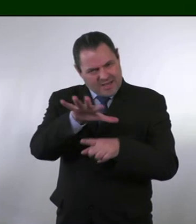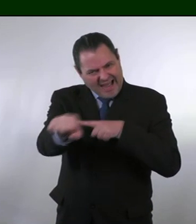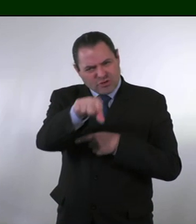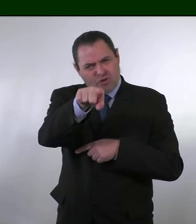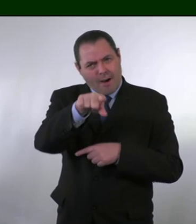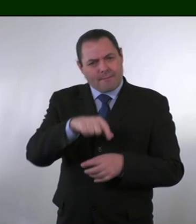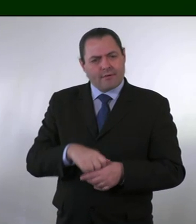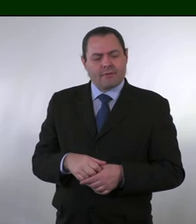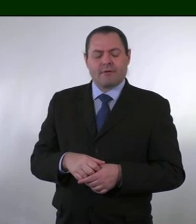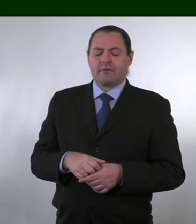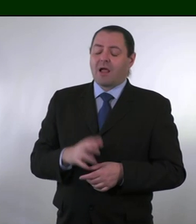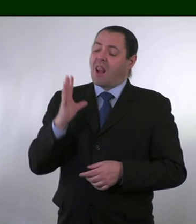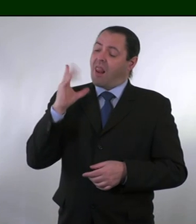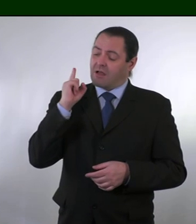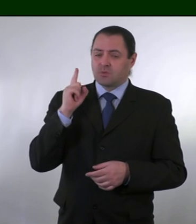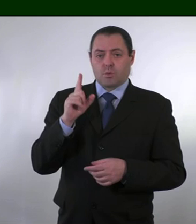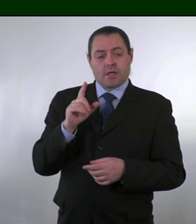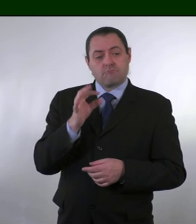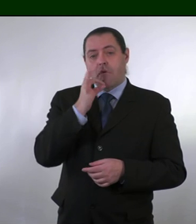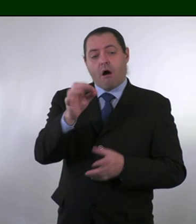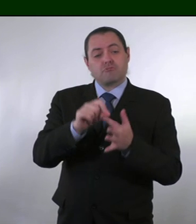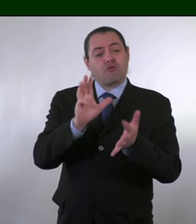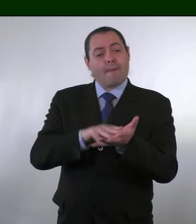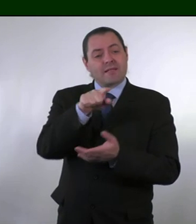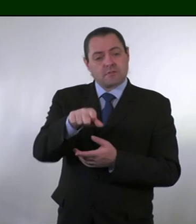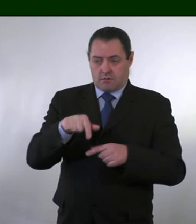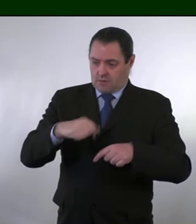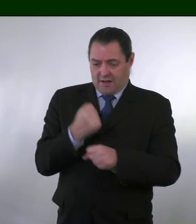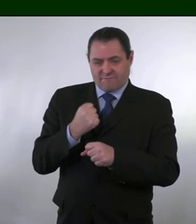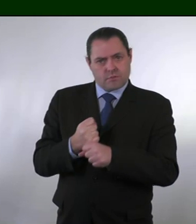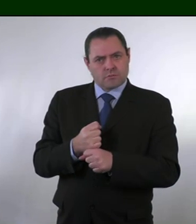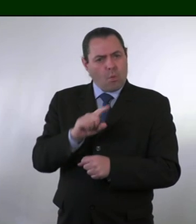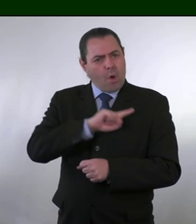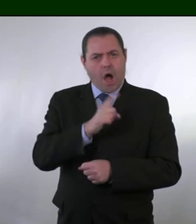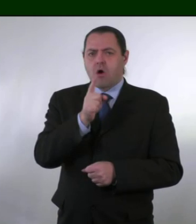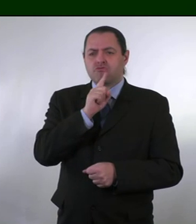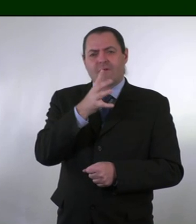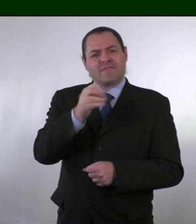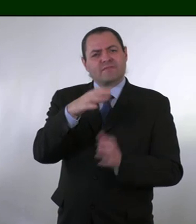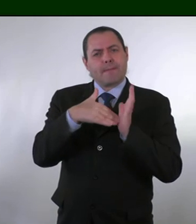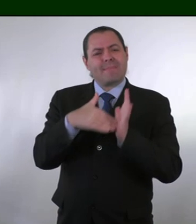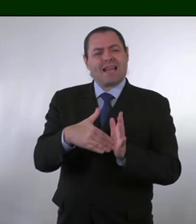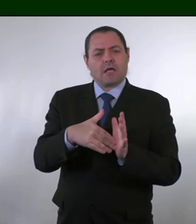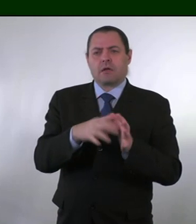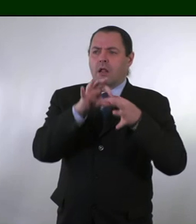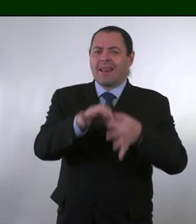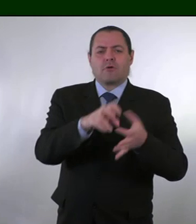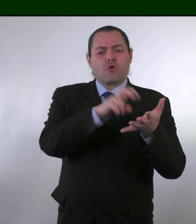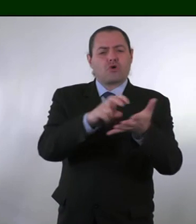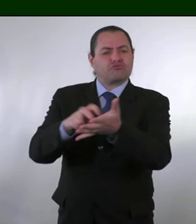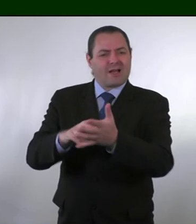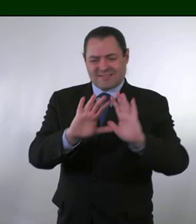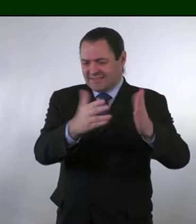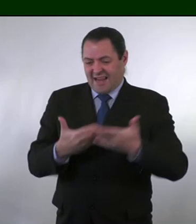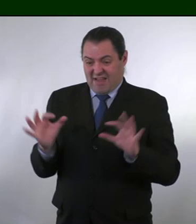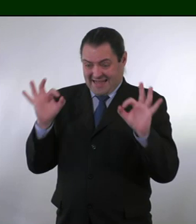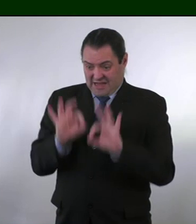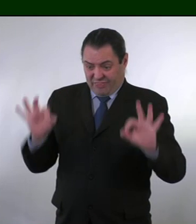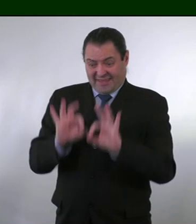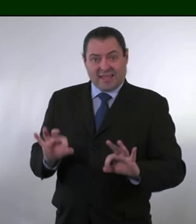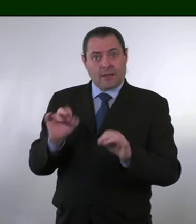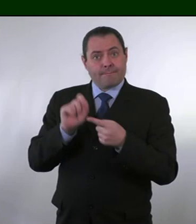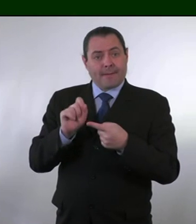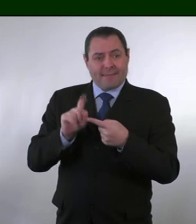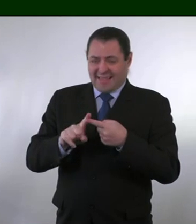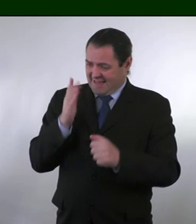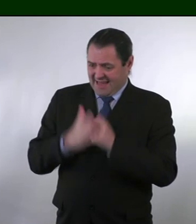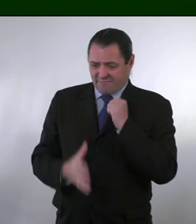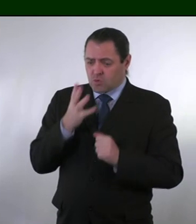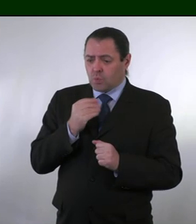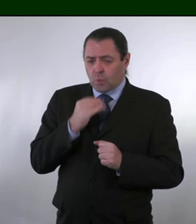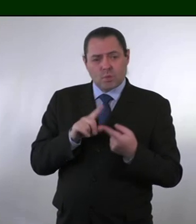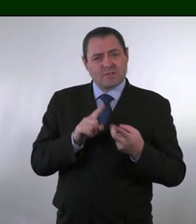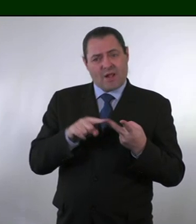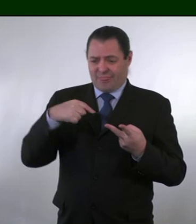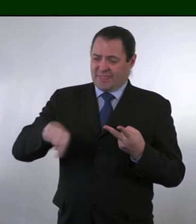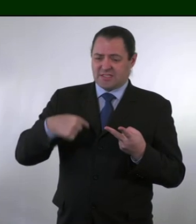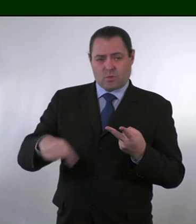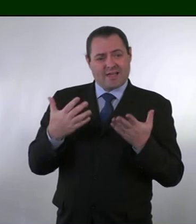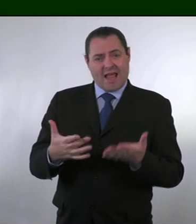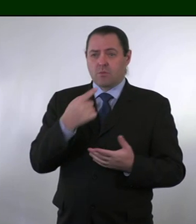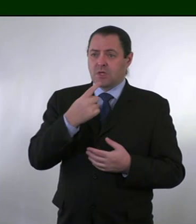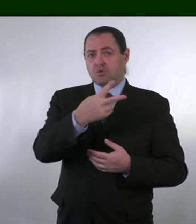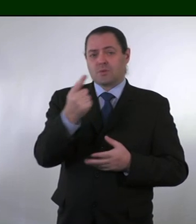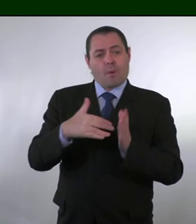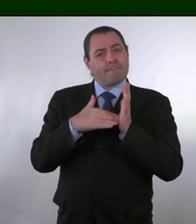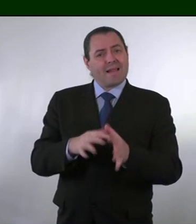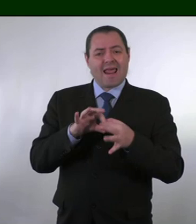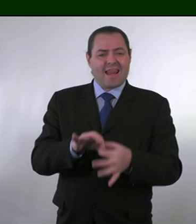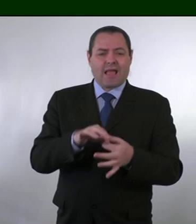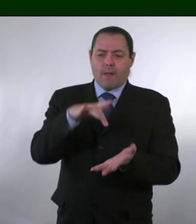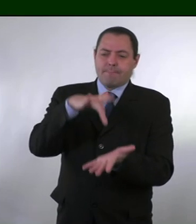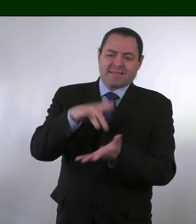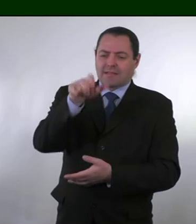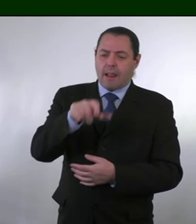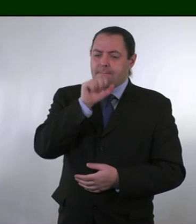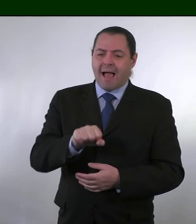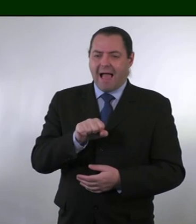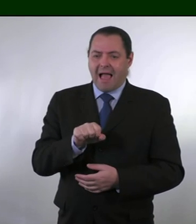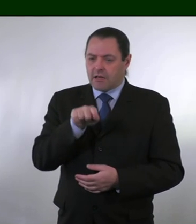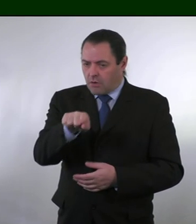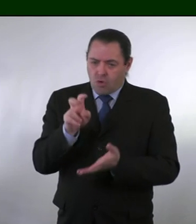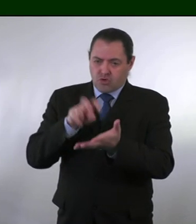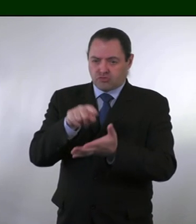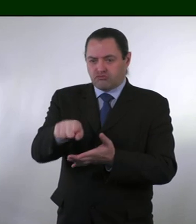Last week, the Prime Minister could not explain how his Government ended up paying £150 million on contracts that did not deliver a single piece of usable PPE; this week, he is effectively defending the paying of £21 million on a contract with no oversight.